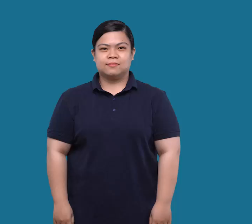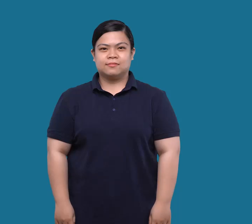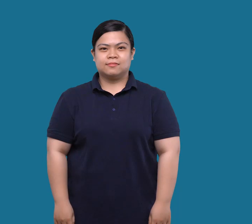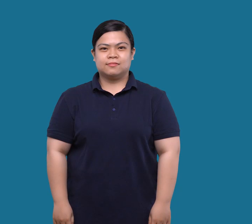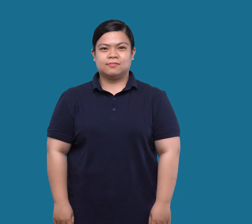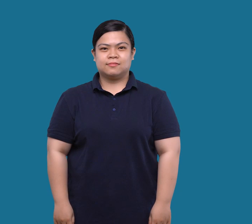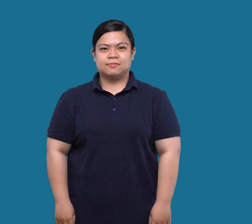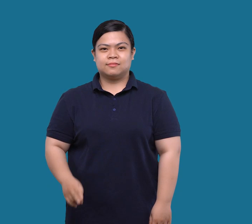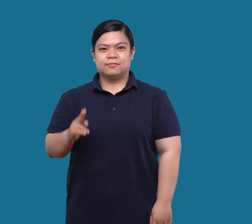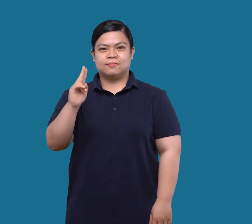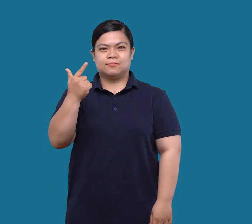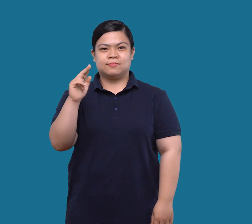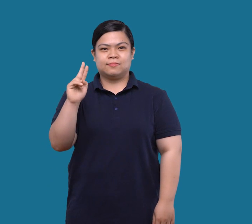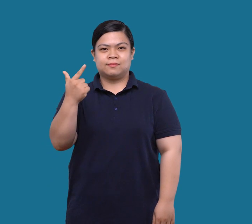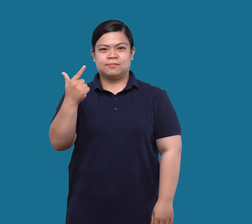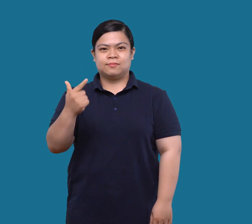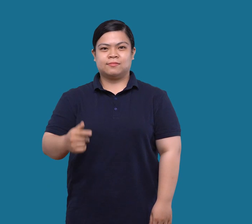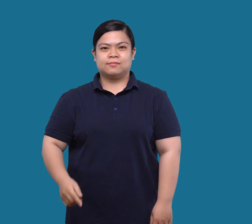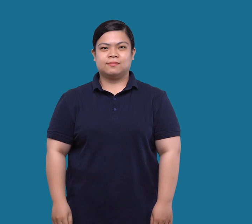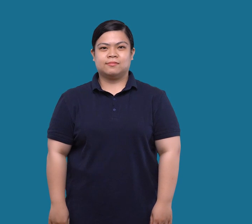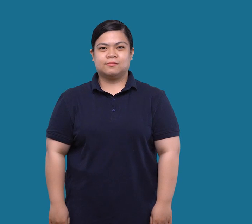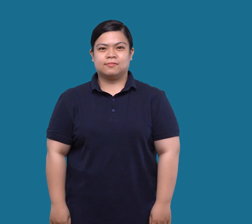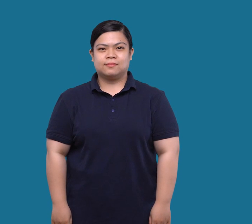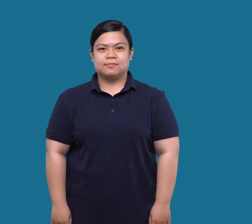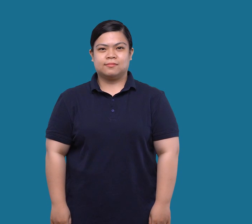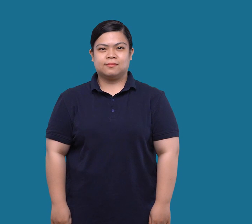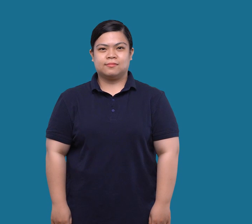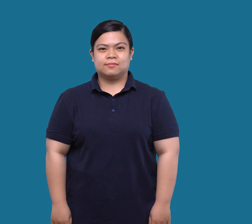7up